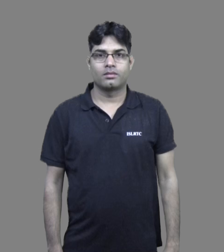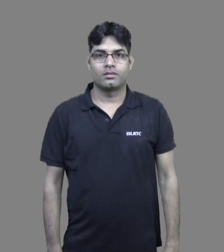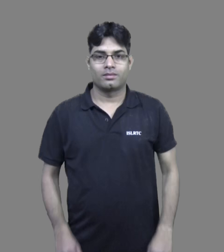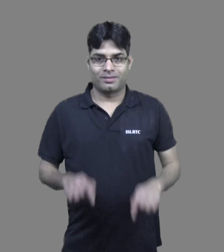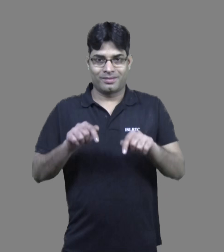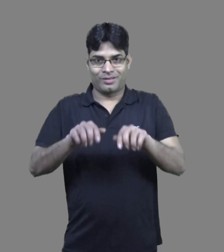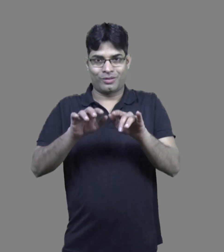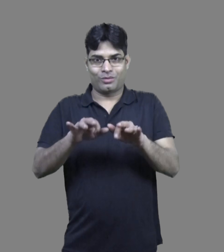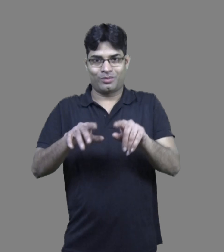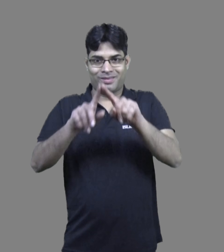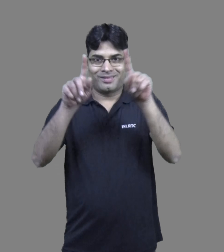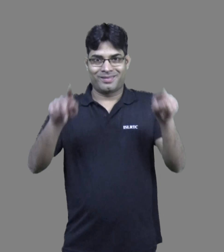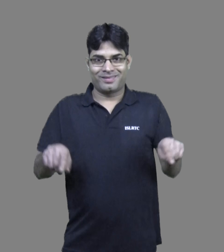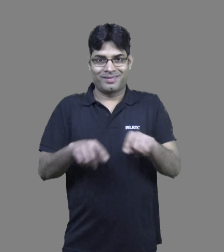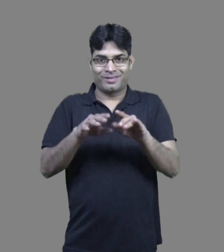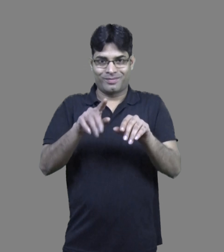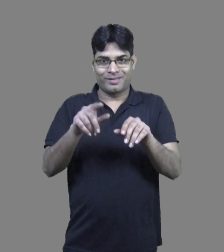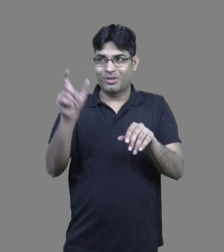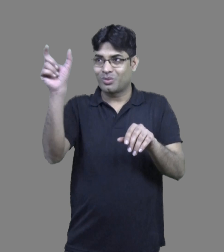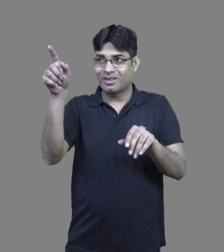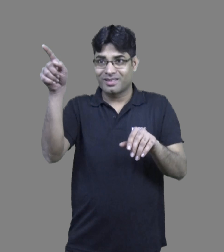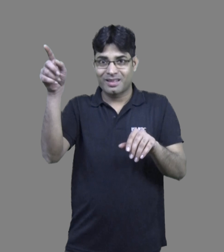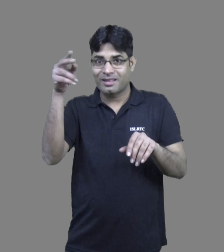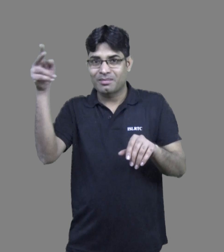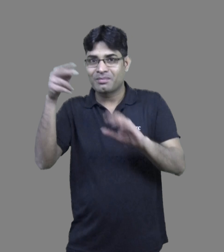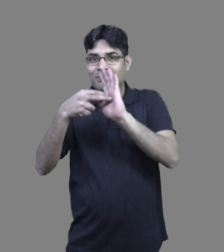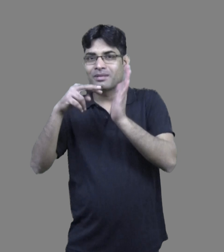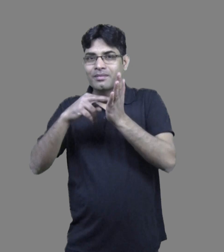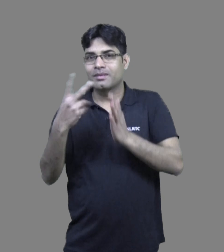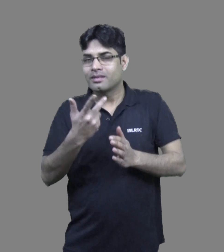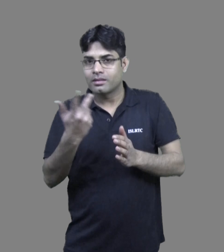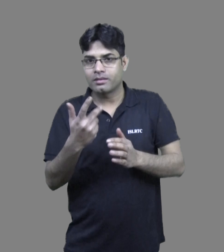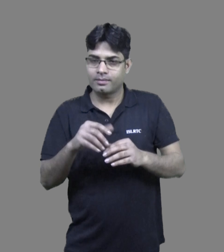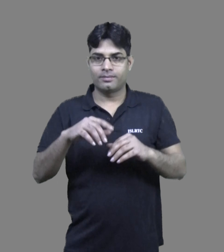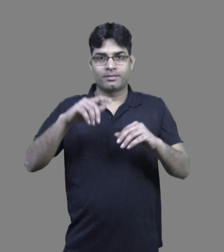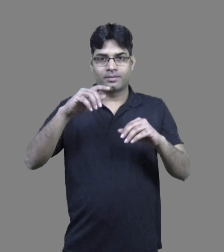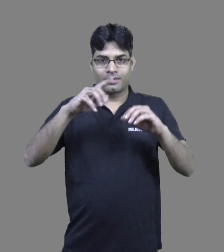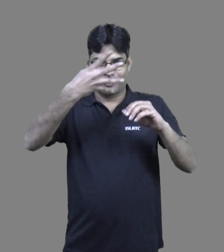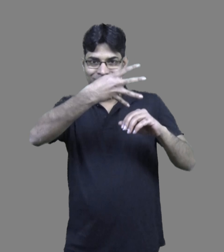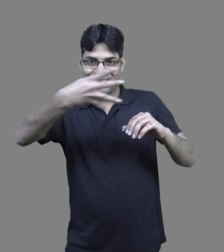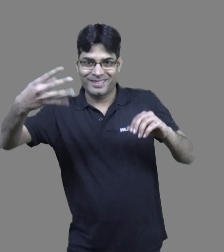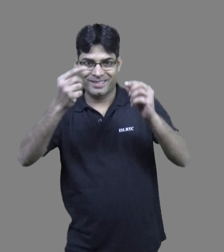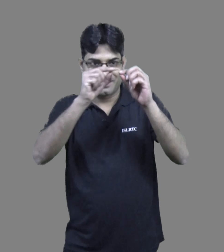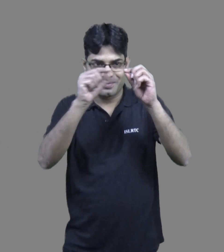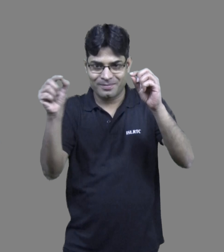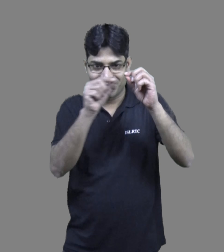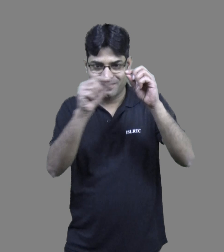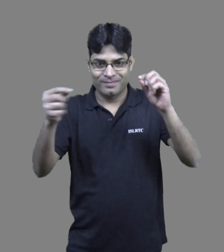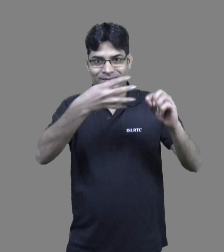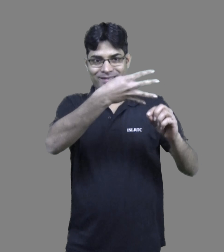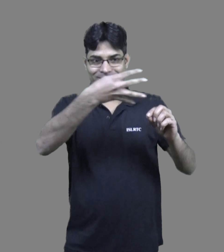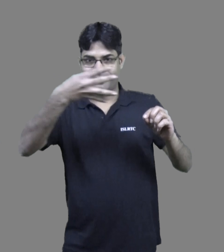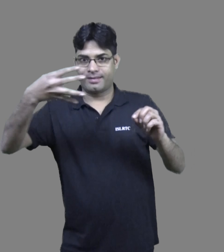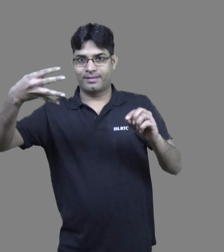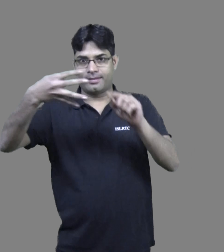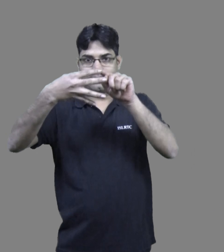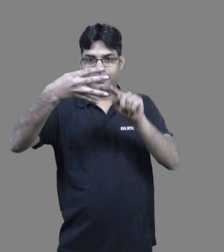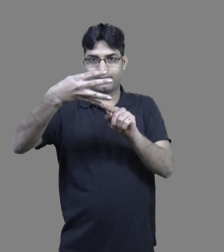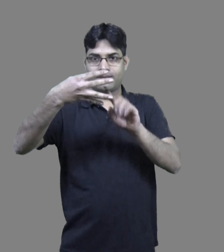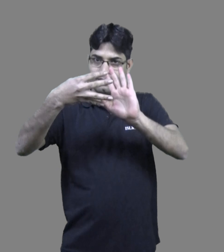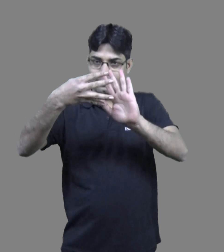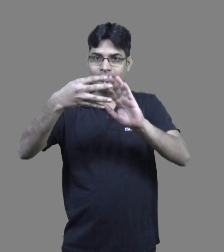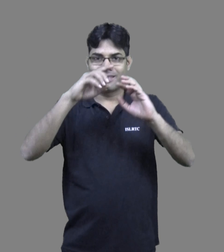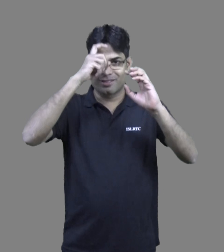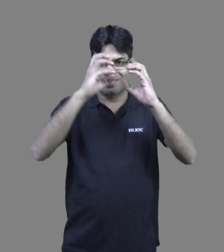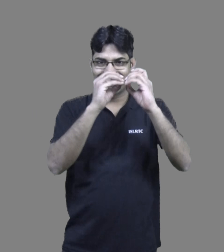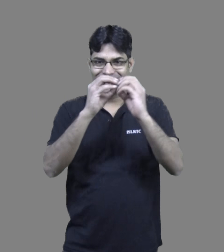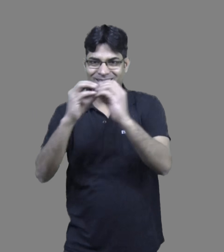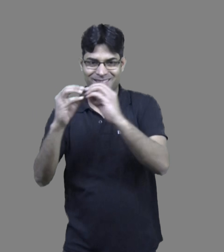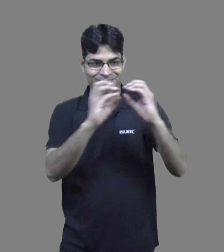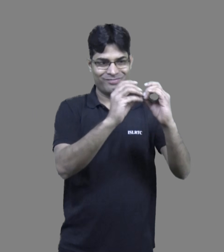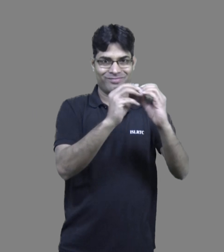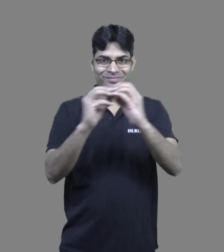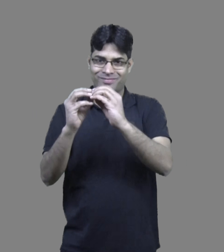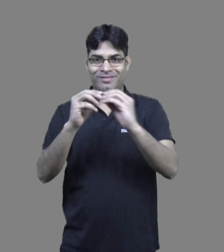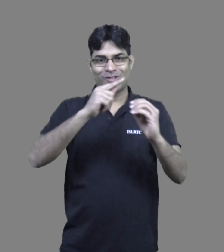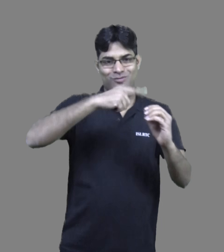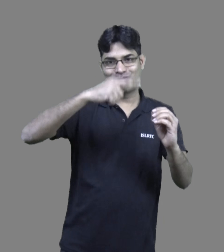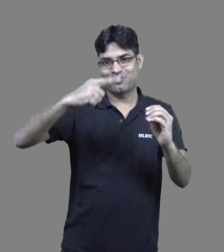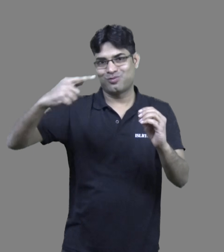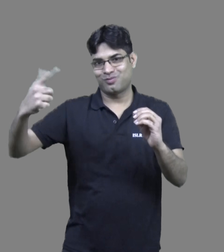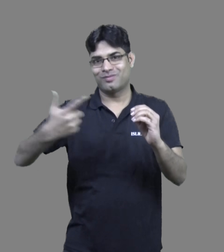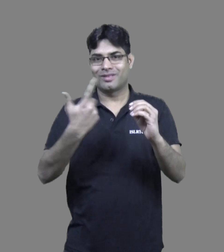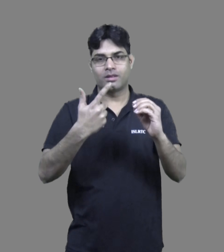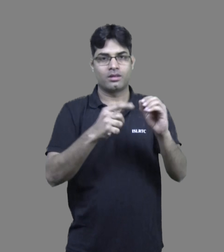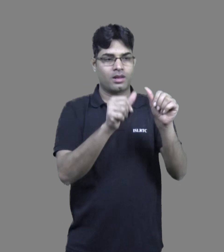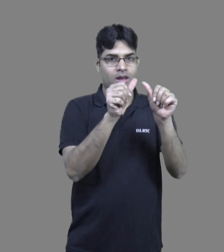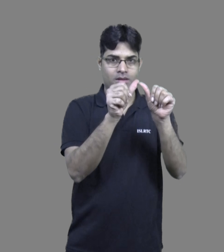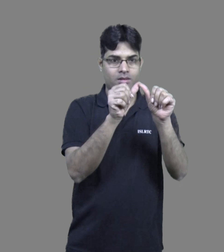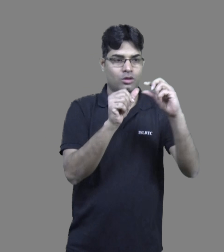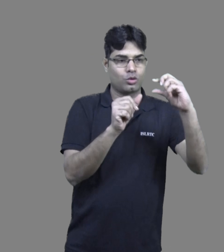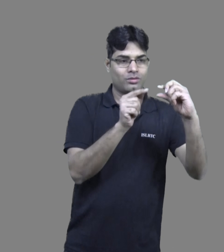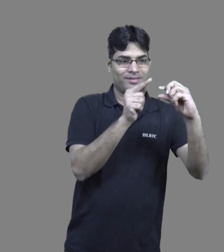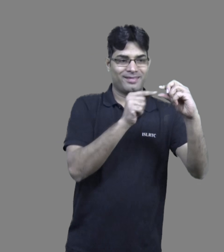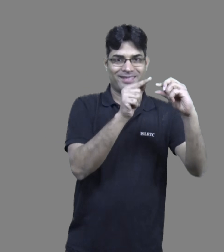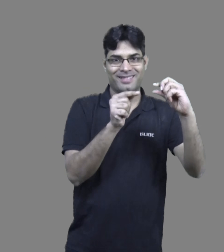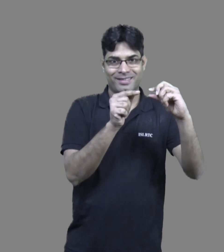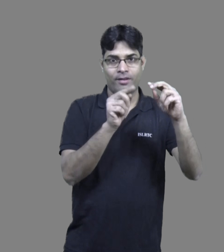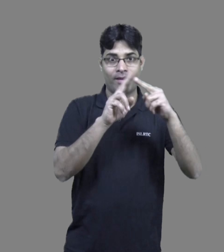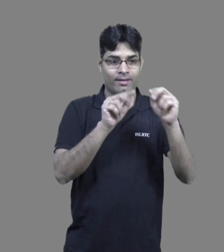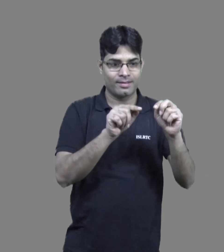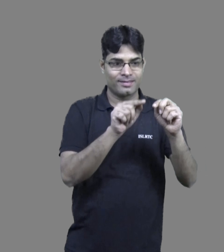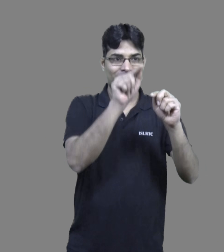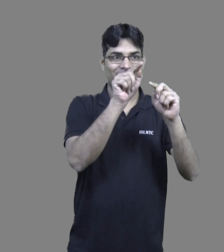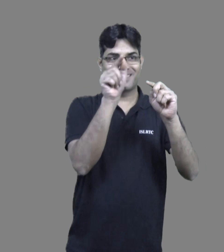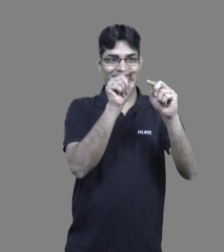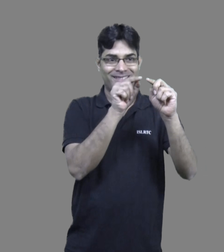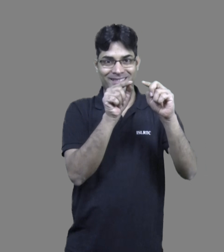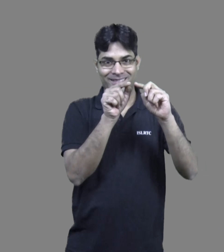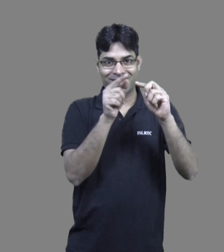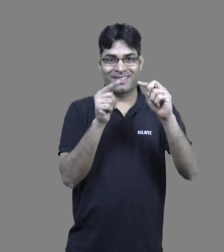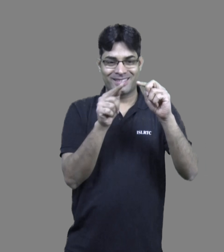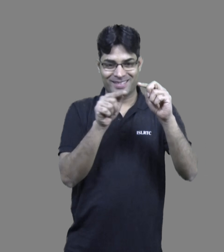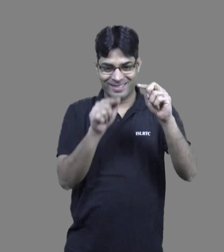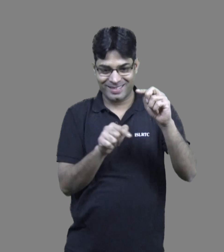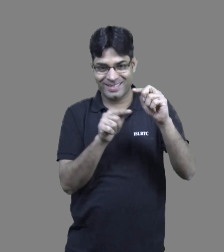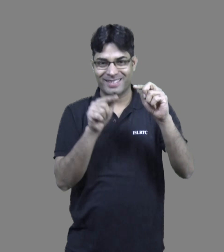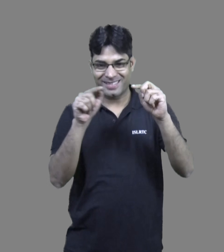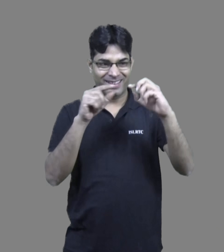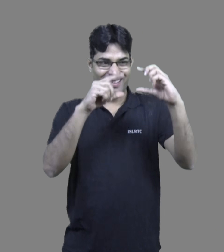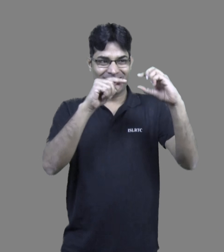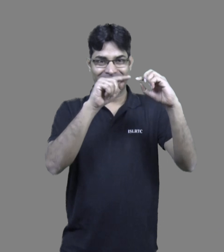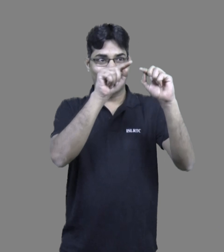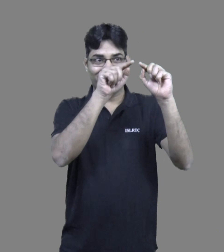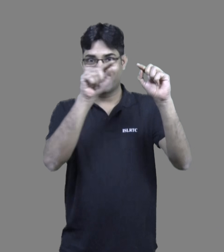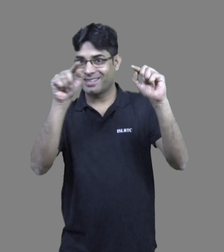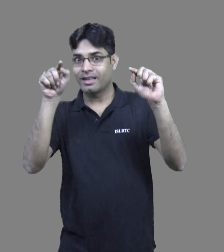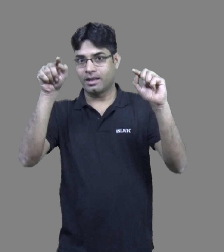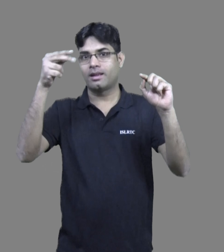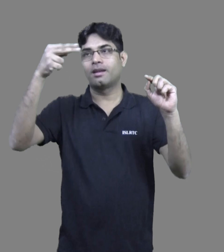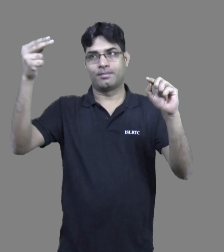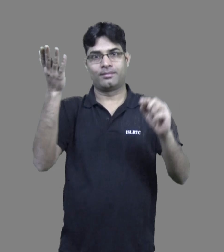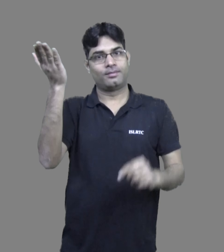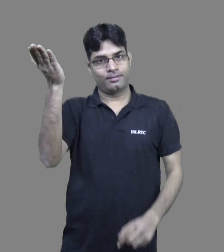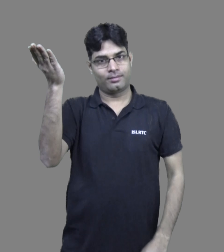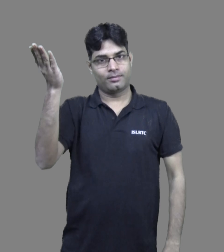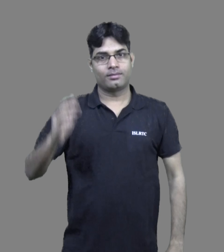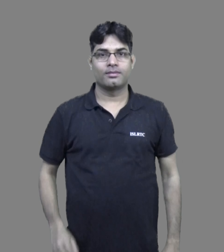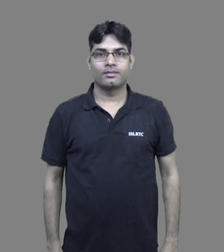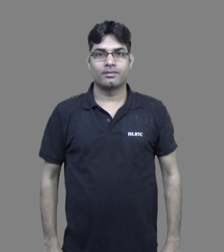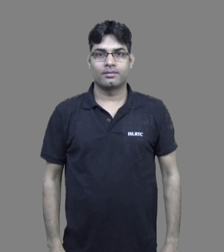Ascender